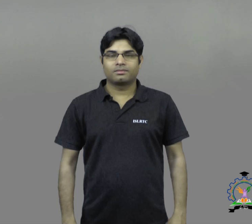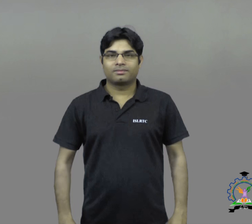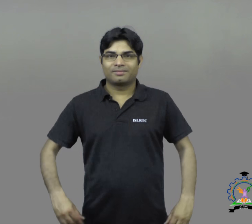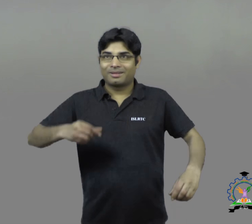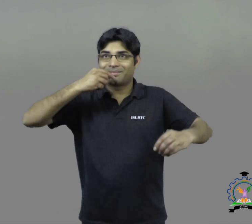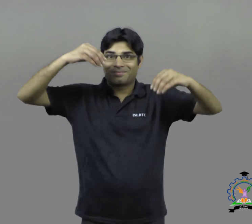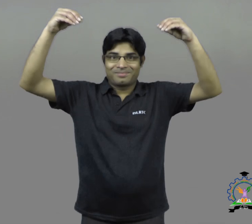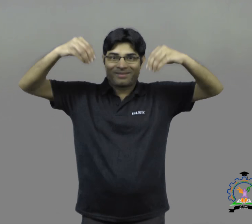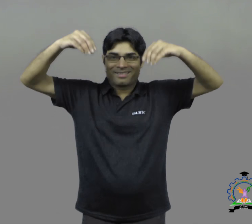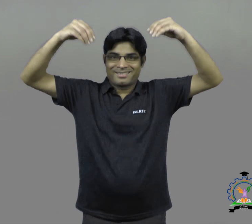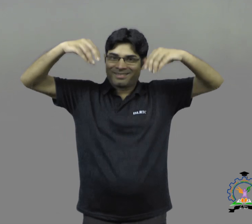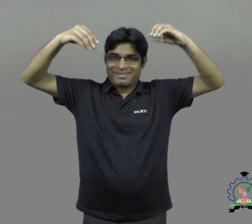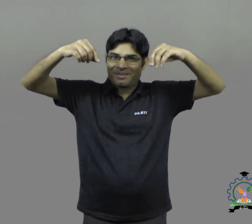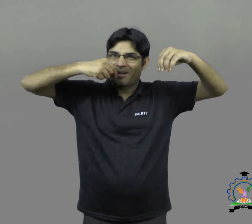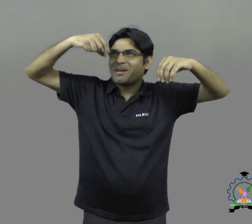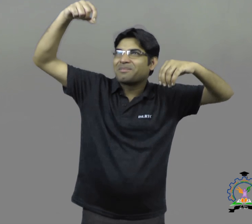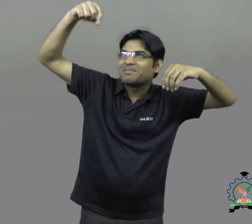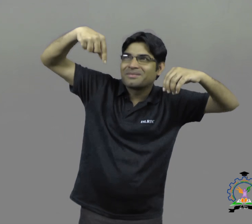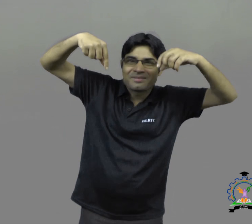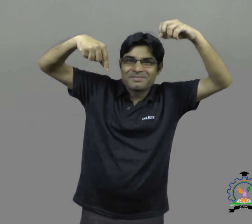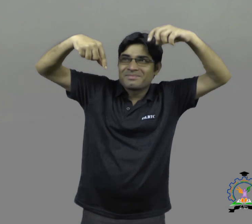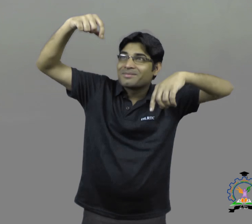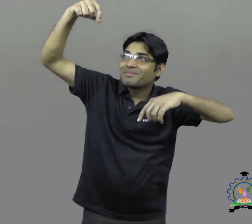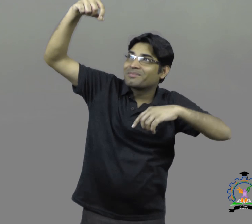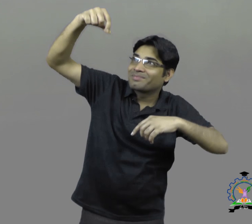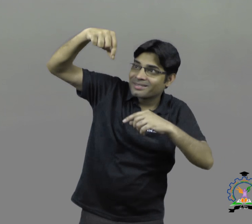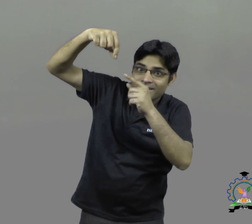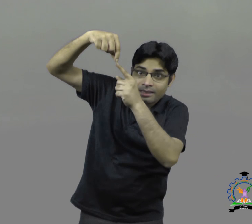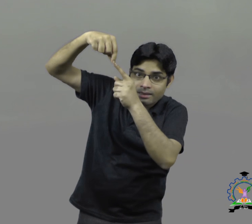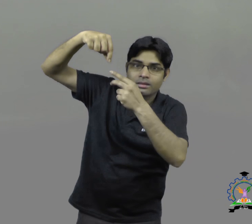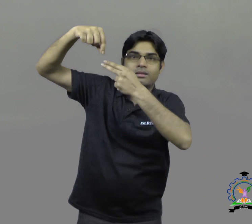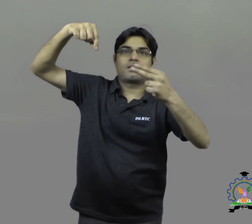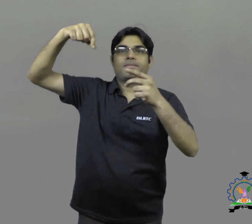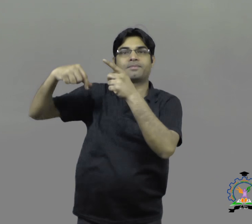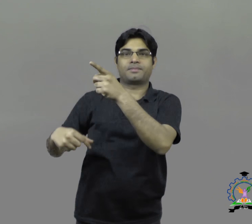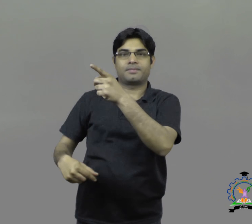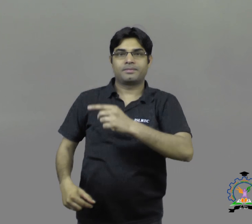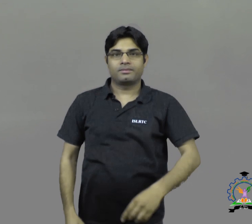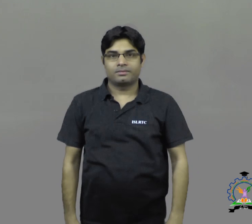Rain Drop